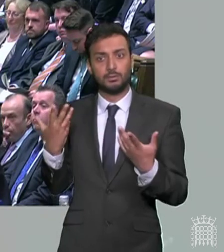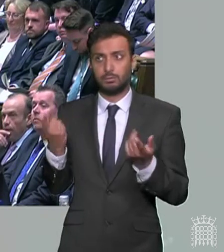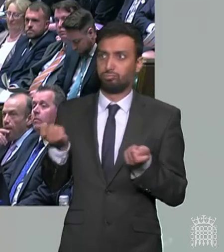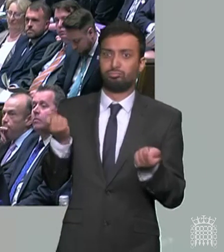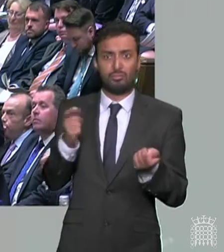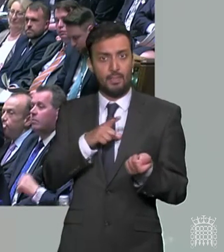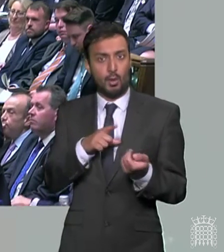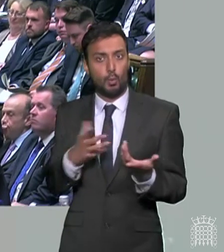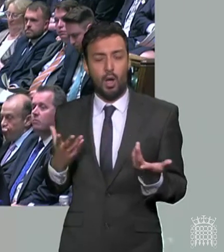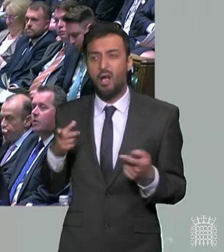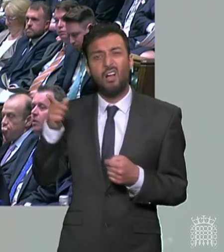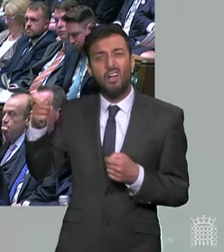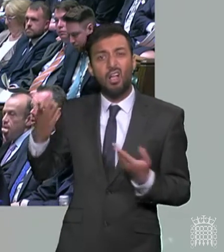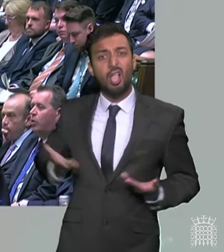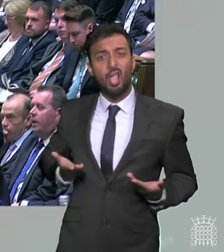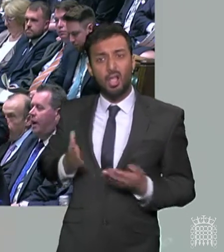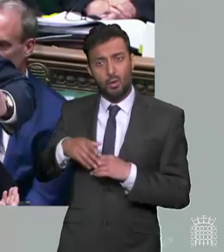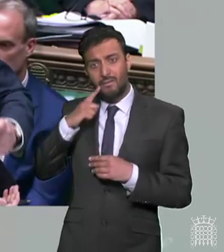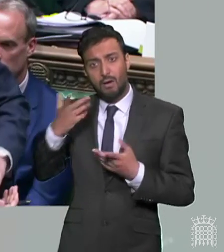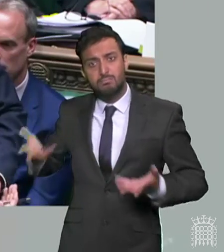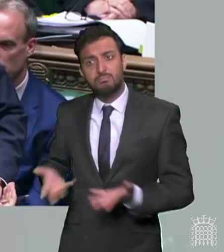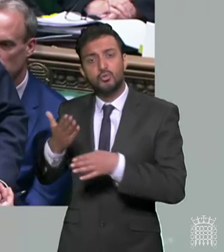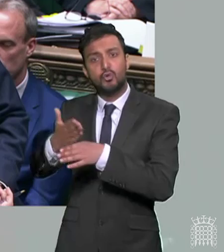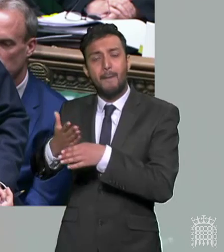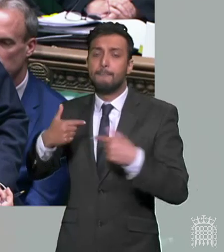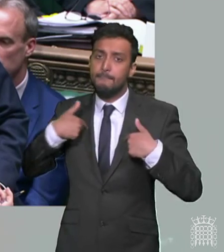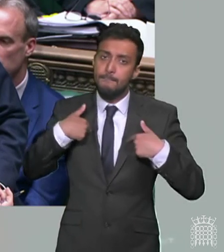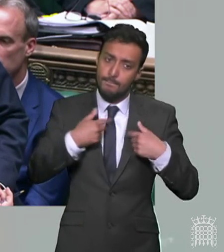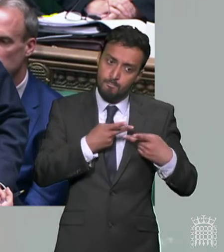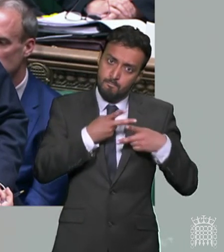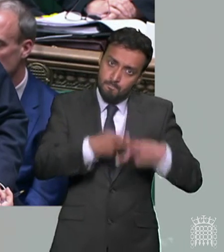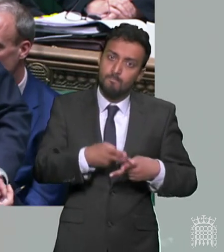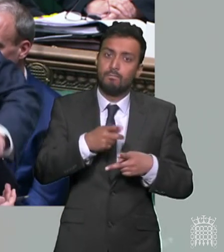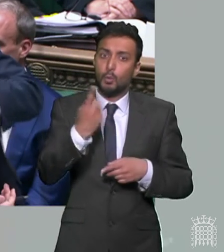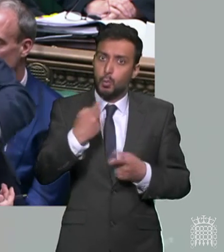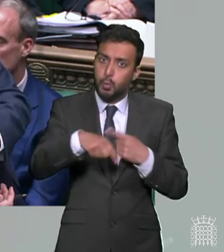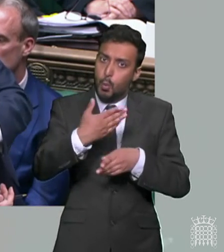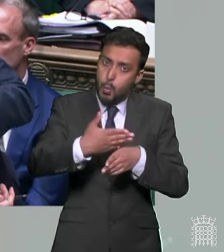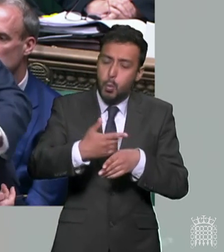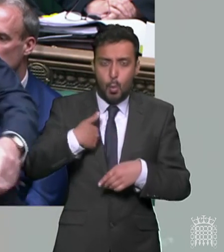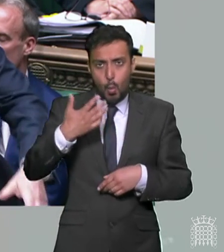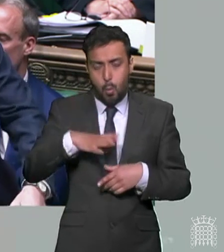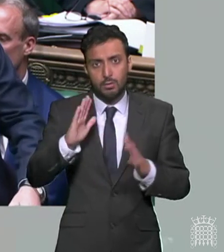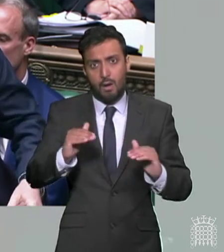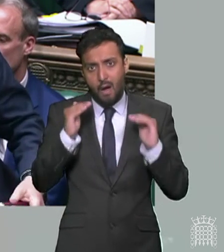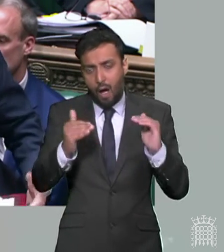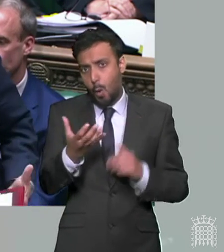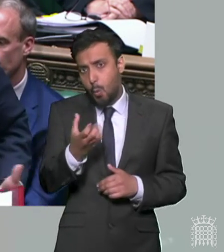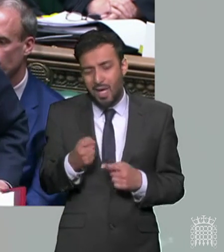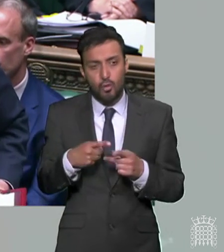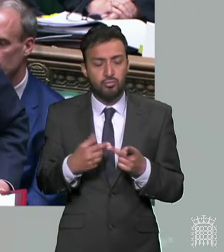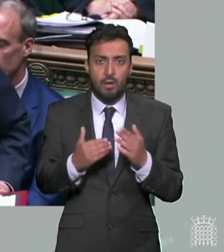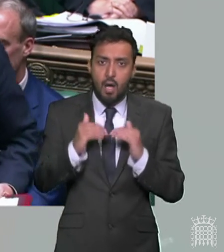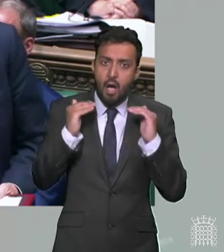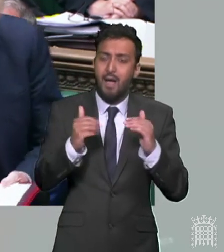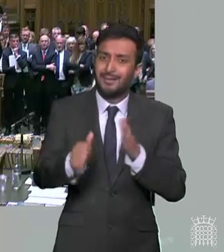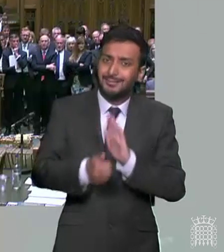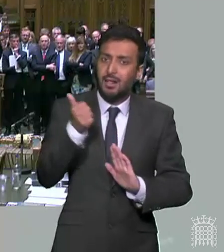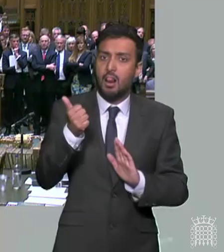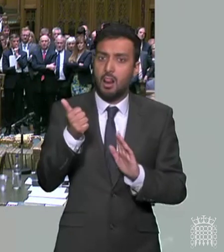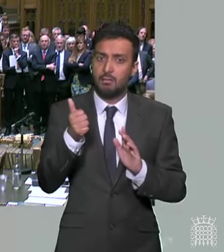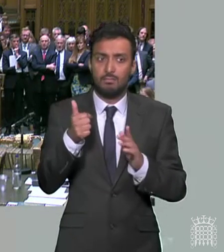We care about the working people of this country and making sure we have a high-wage, high-skill, high-employment economy, and that is what we are delivering.